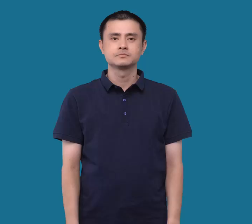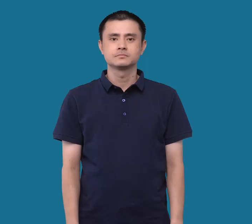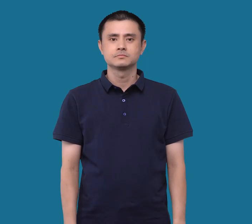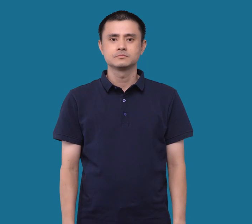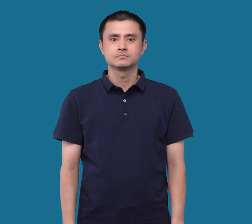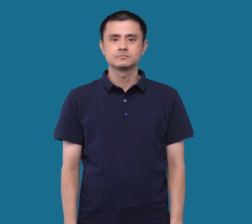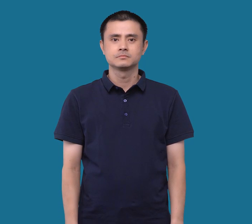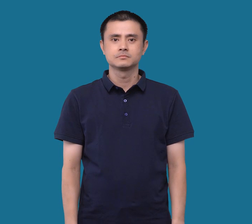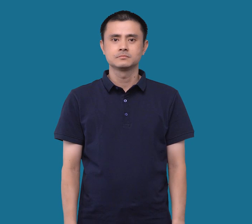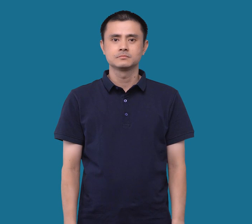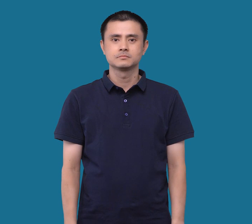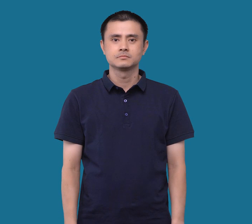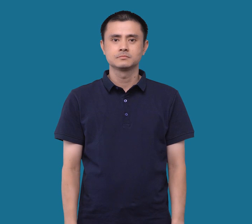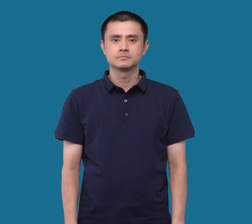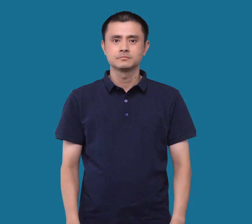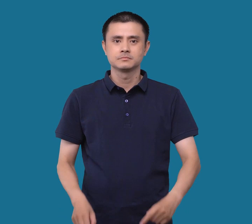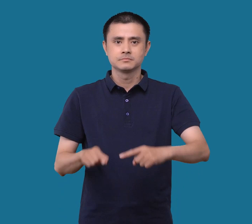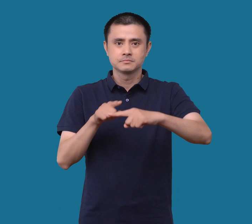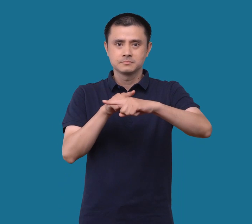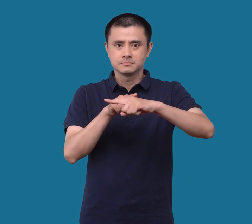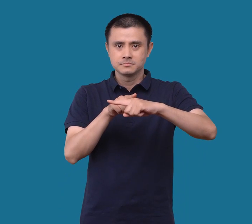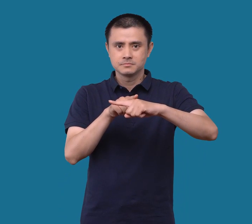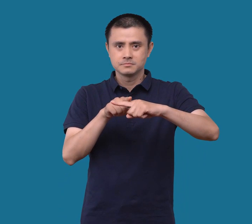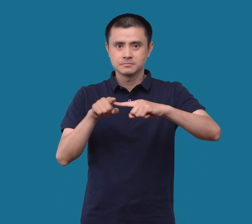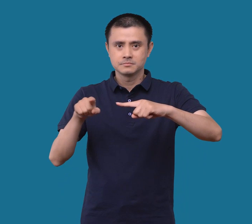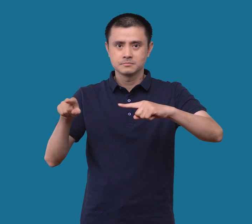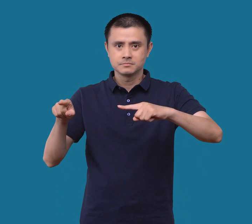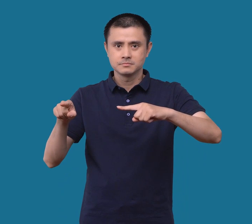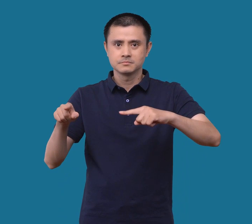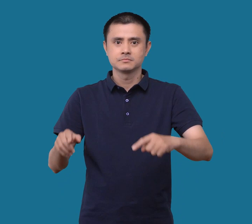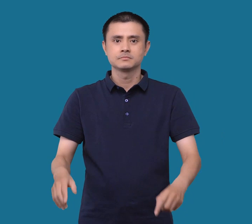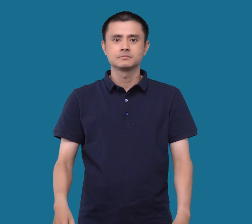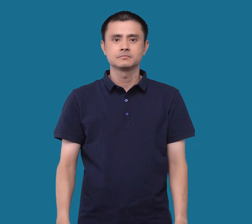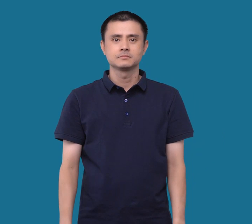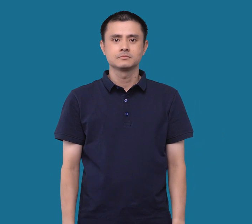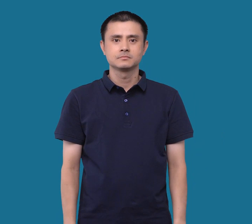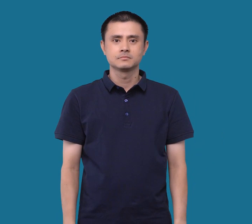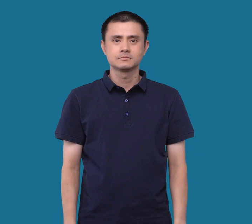cạnh đáy